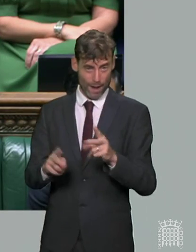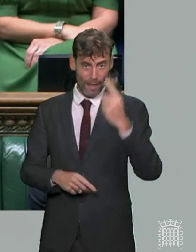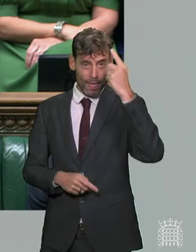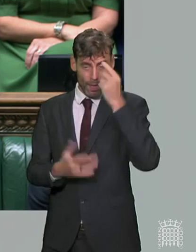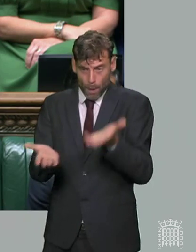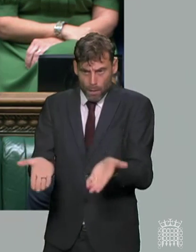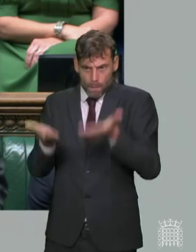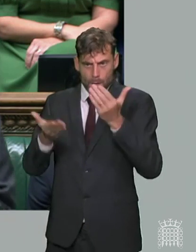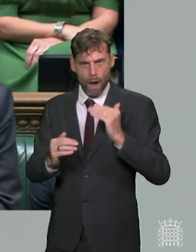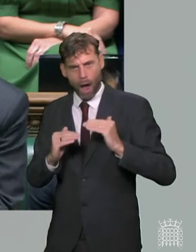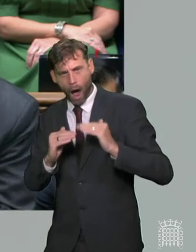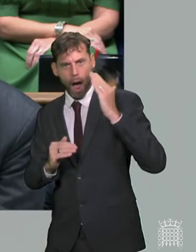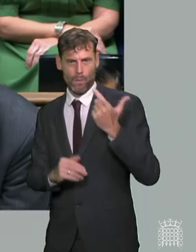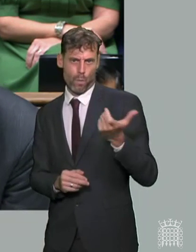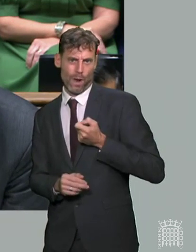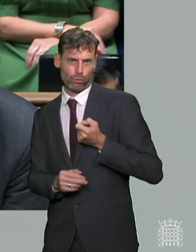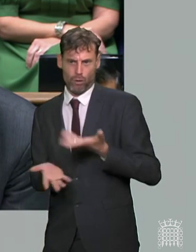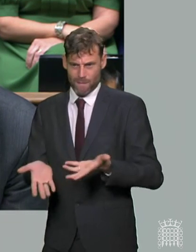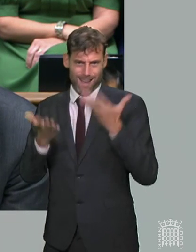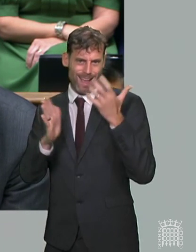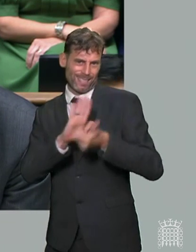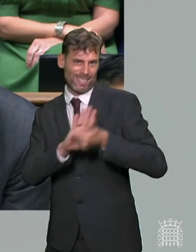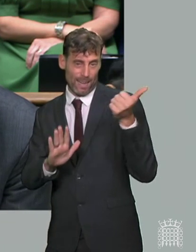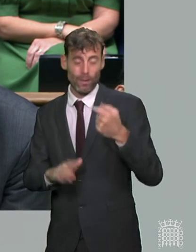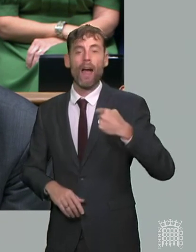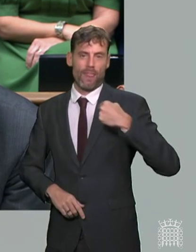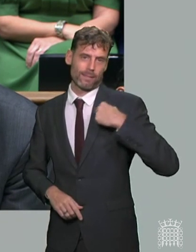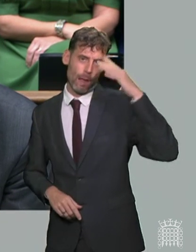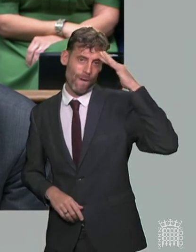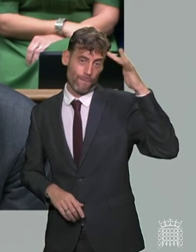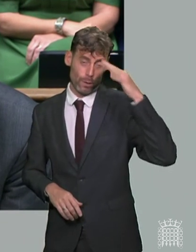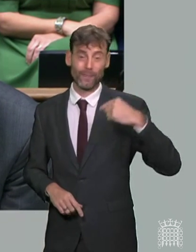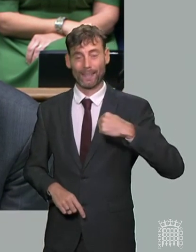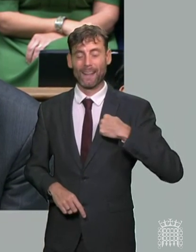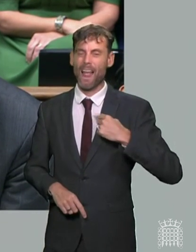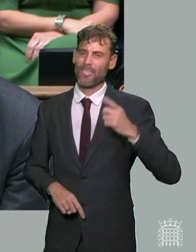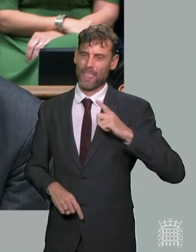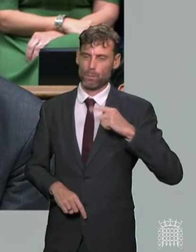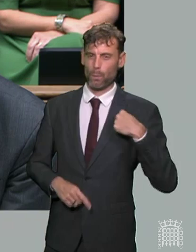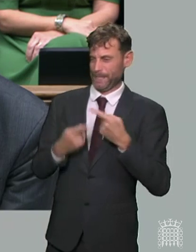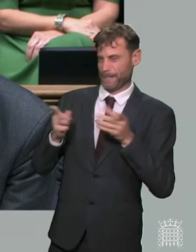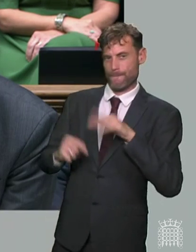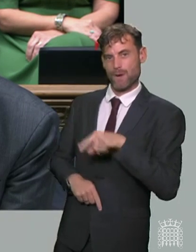That is the difference between this Government and the Labour party.